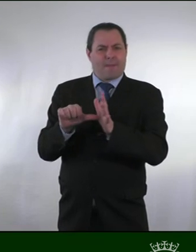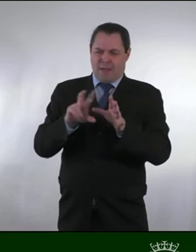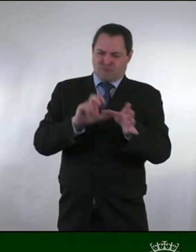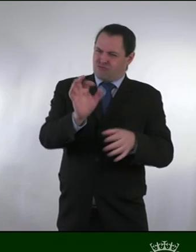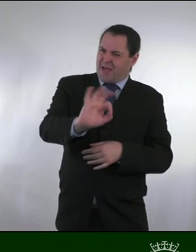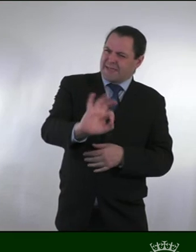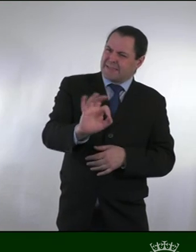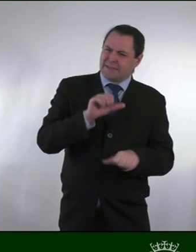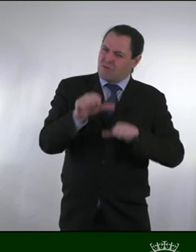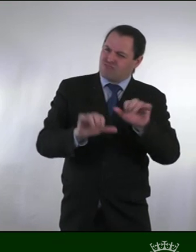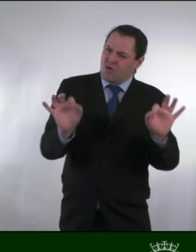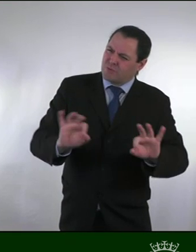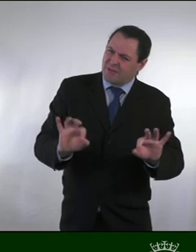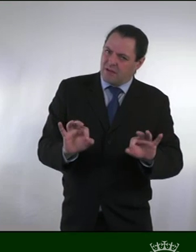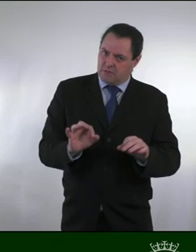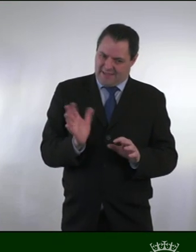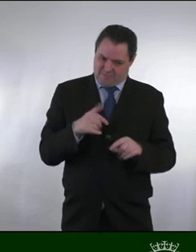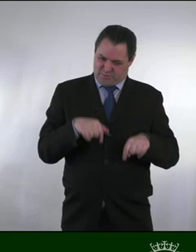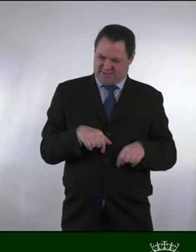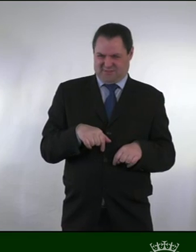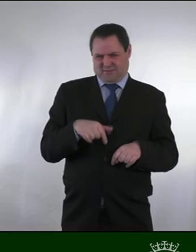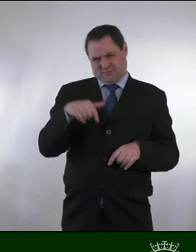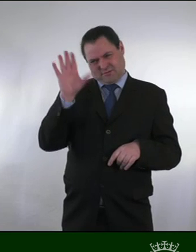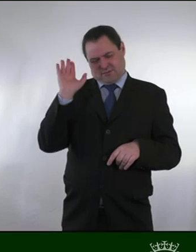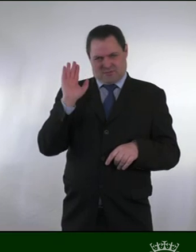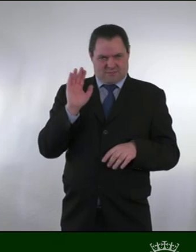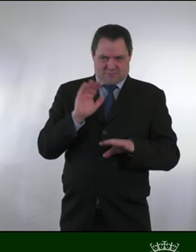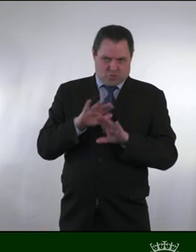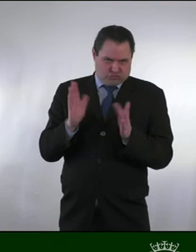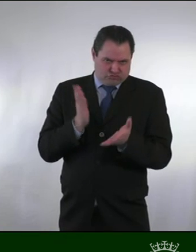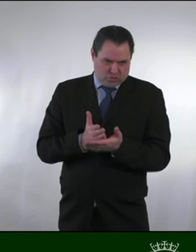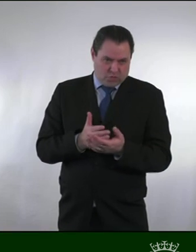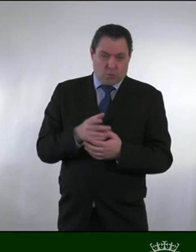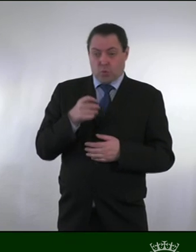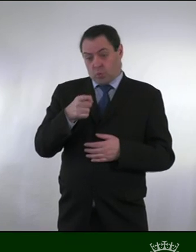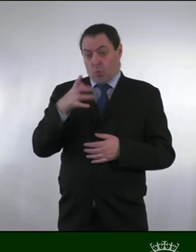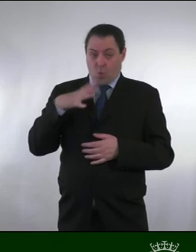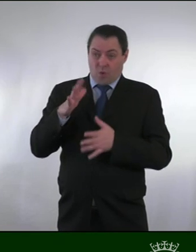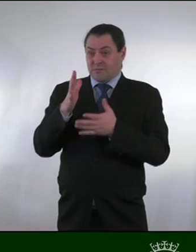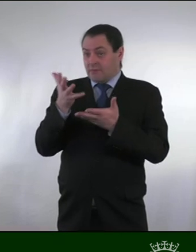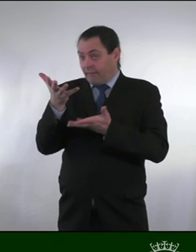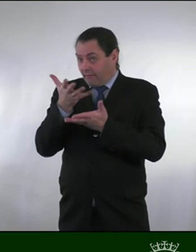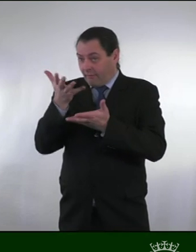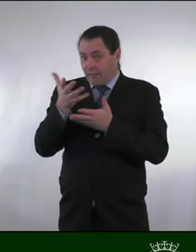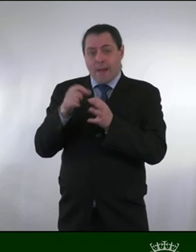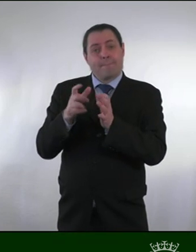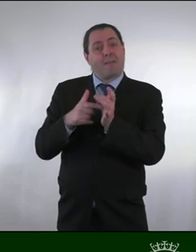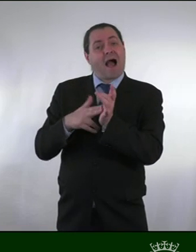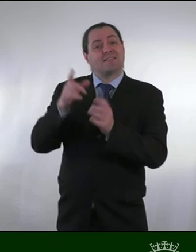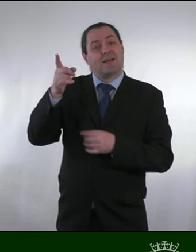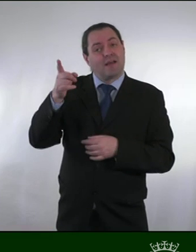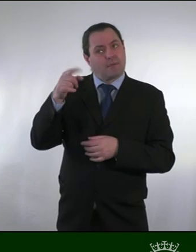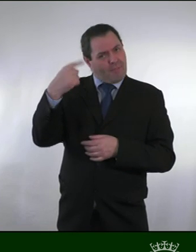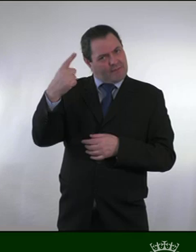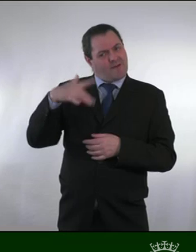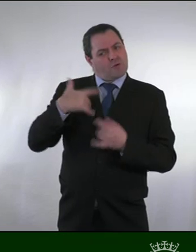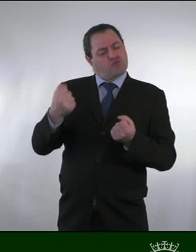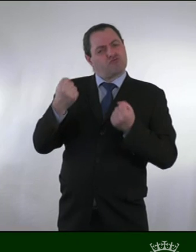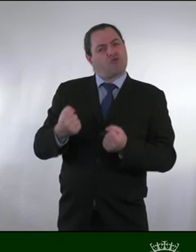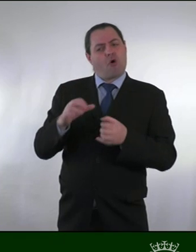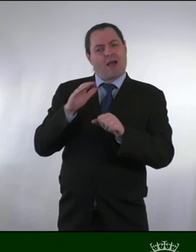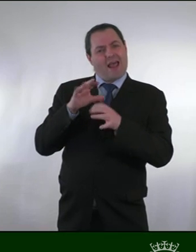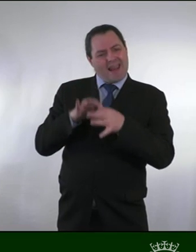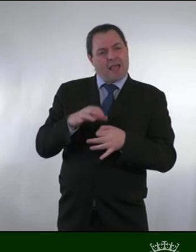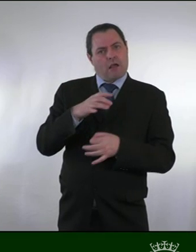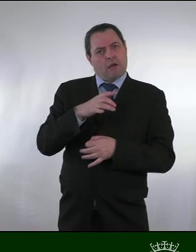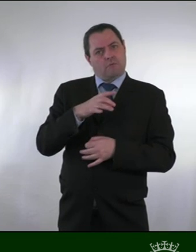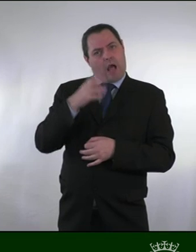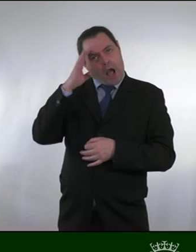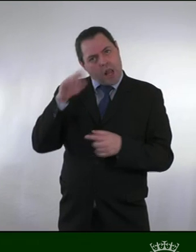The papers are reporting the Prime Minister’s plans to woo the Biden Administration through the topic of Northern Ireland, as they and we try to move on from Trump and Trumpism.